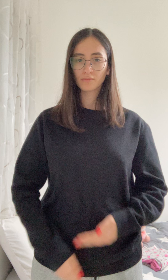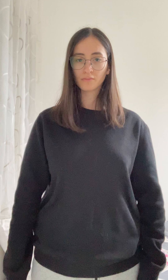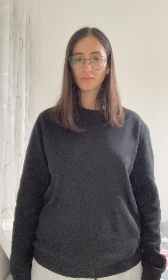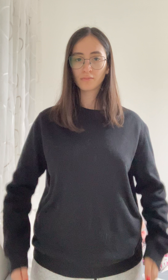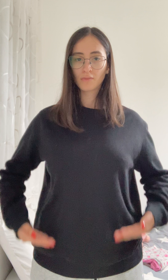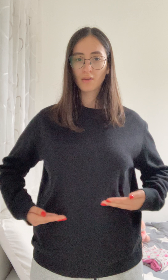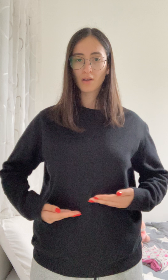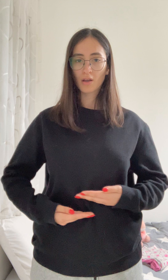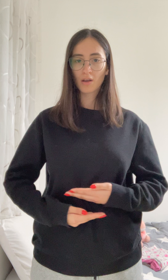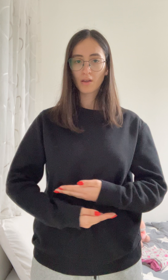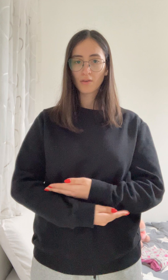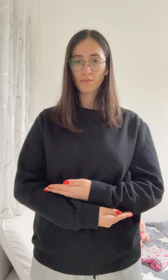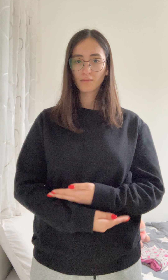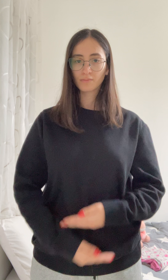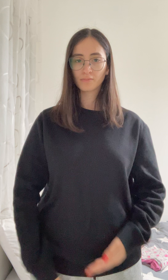רעב